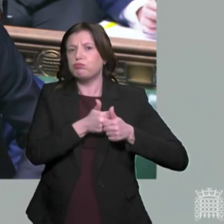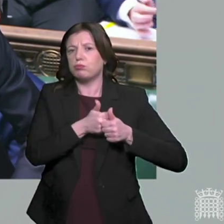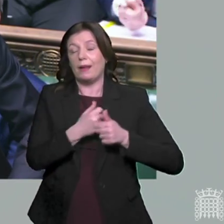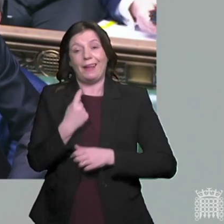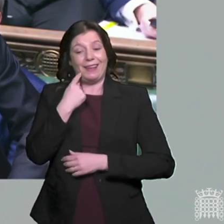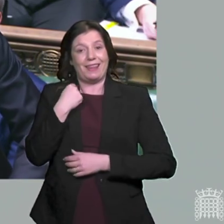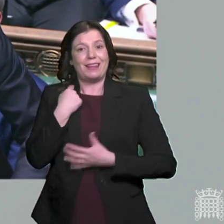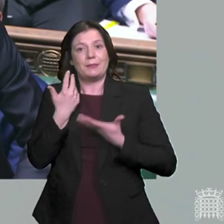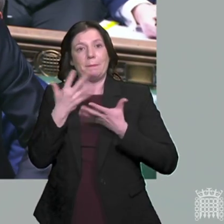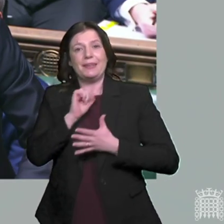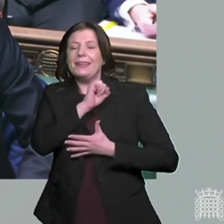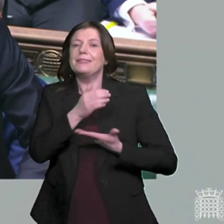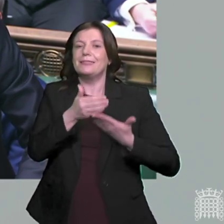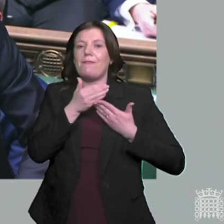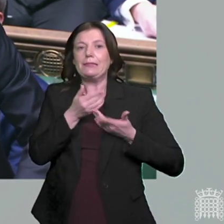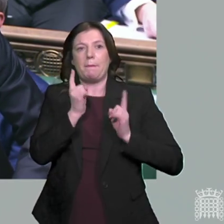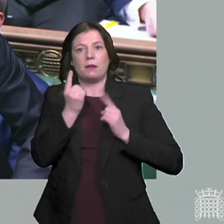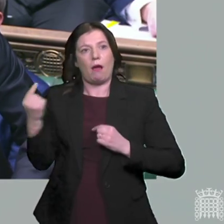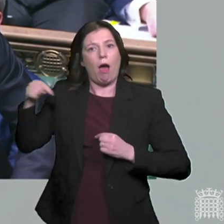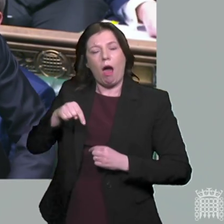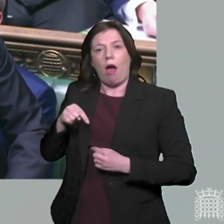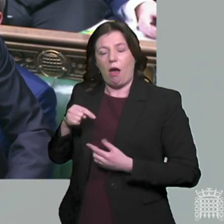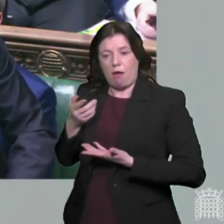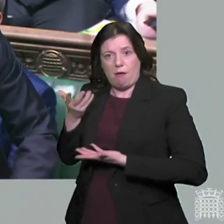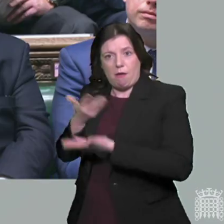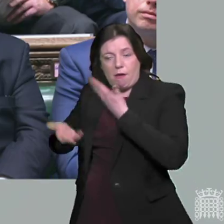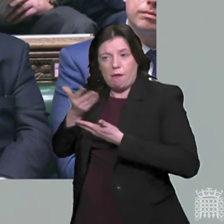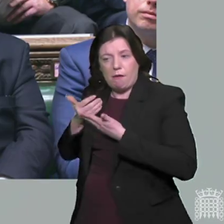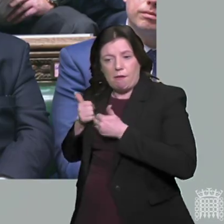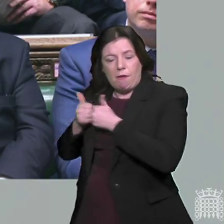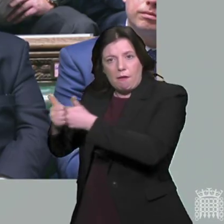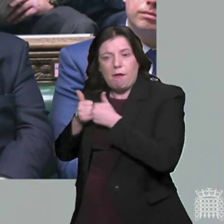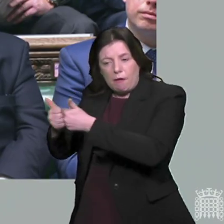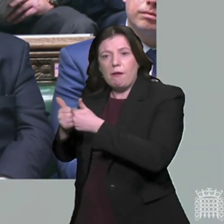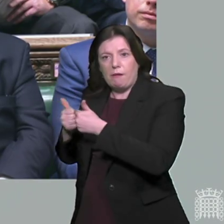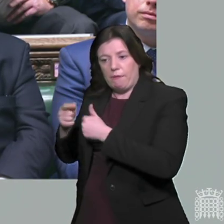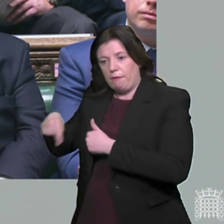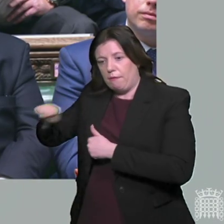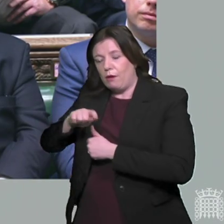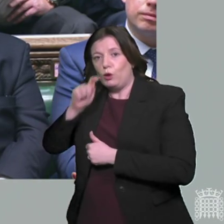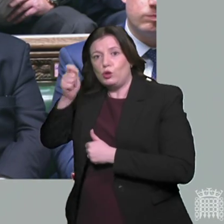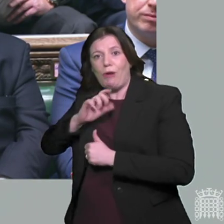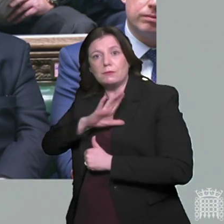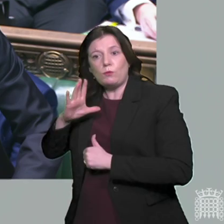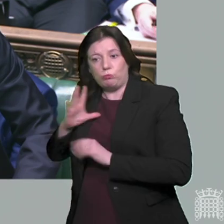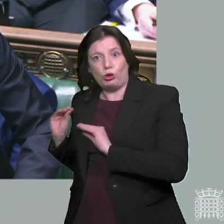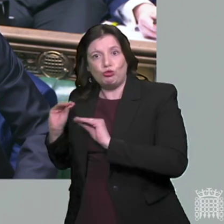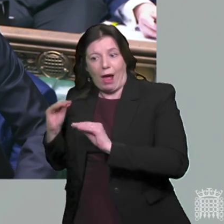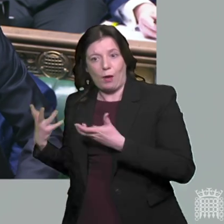It was just yesterday that its Defence Minister was here supporting our efforts, together with Lithuania, to train Ukrainian soldiers.